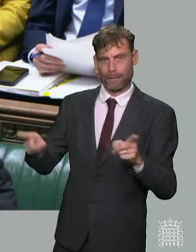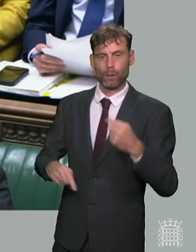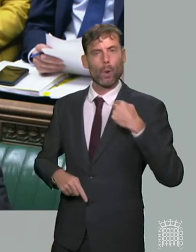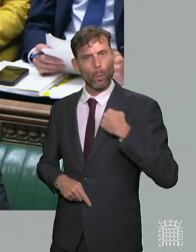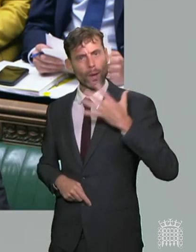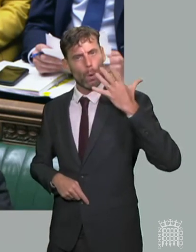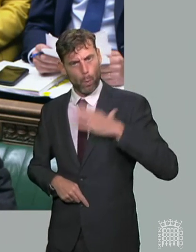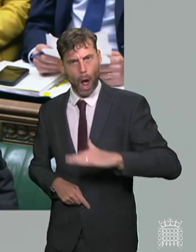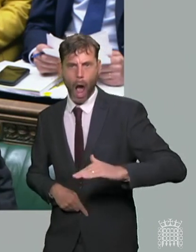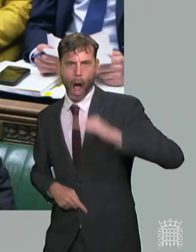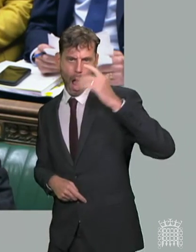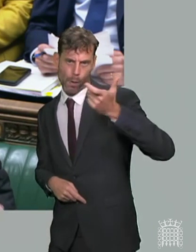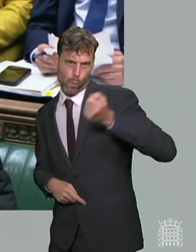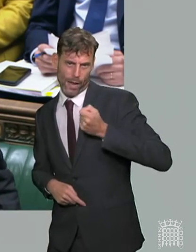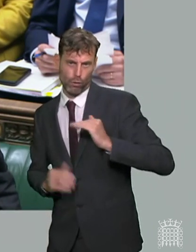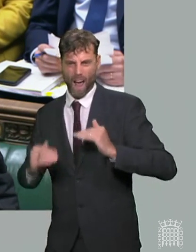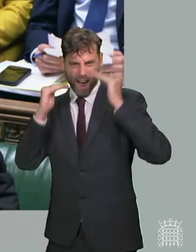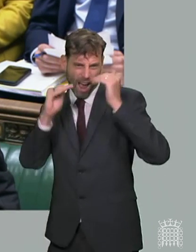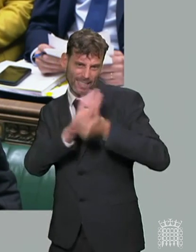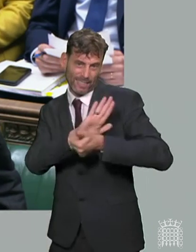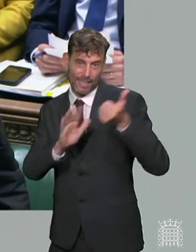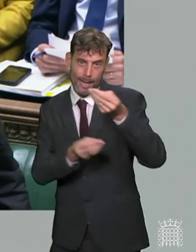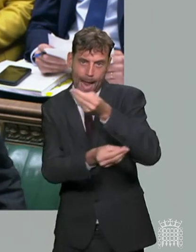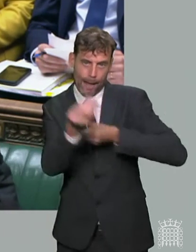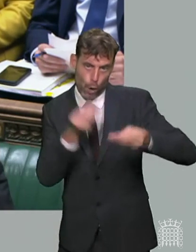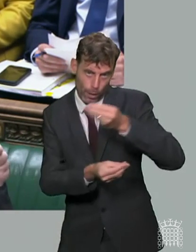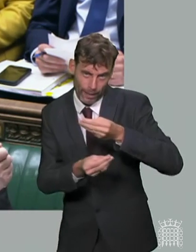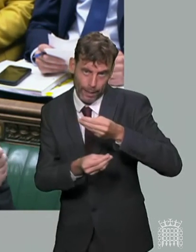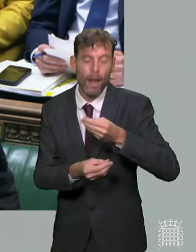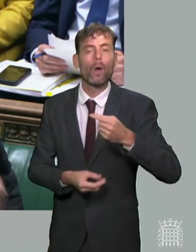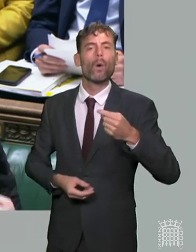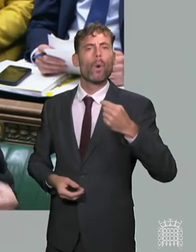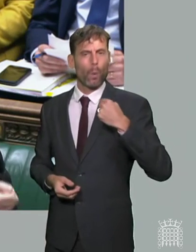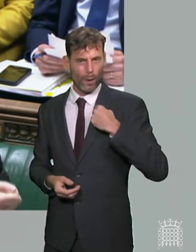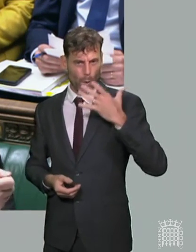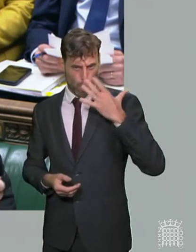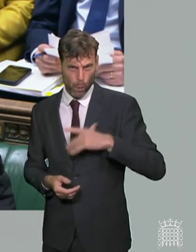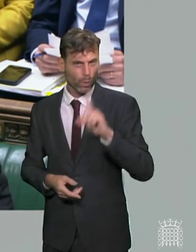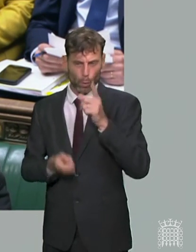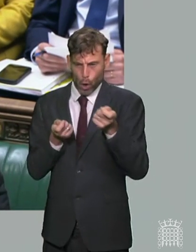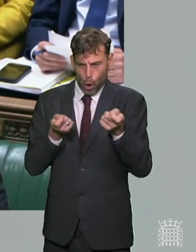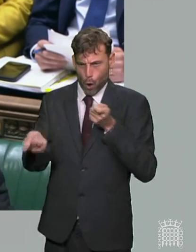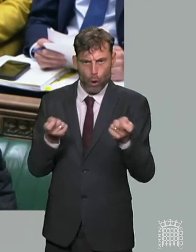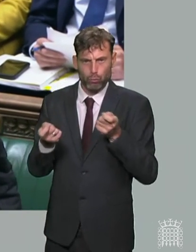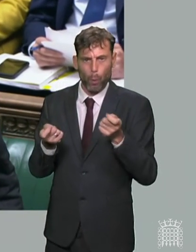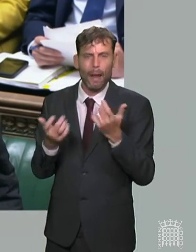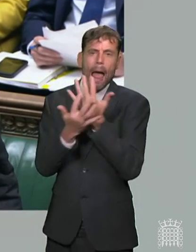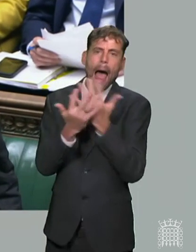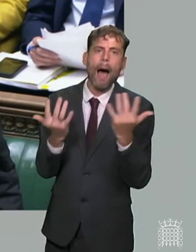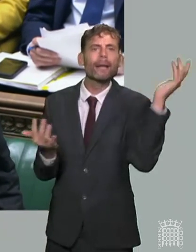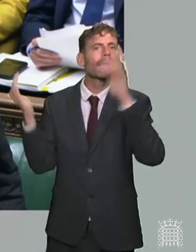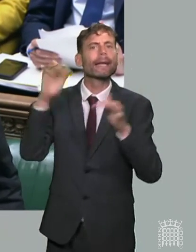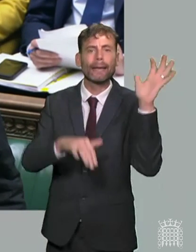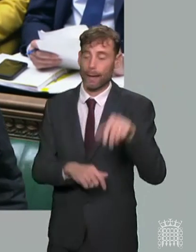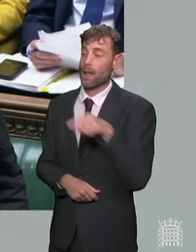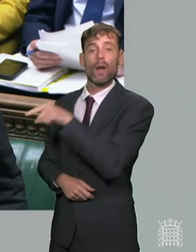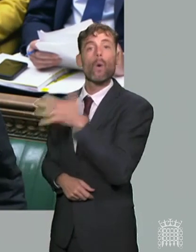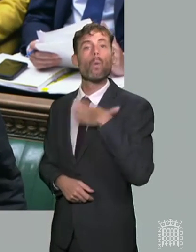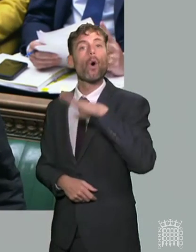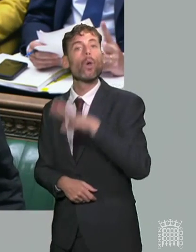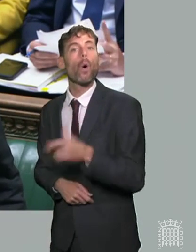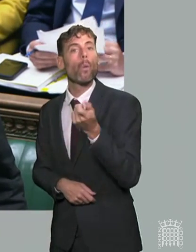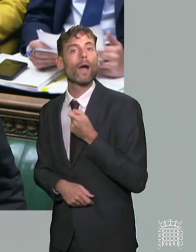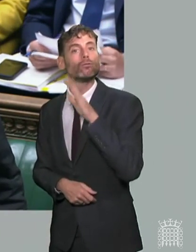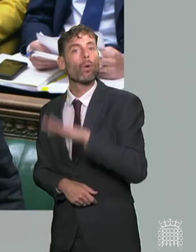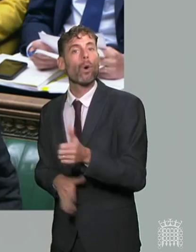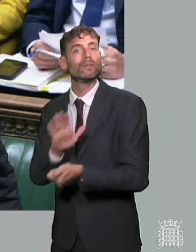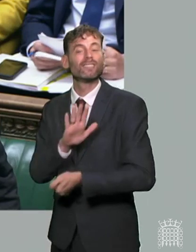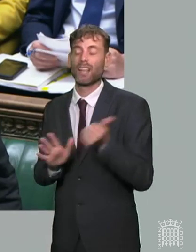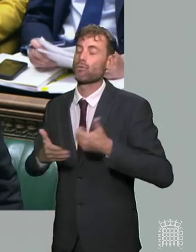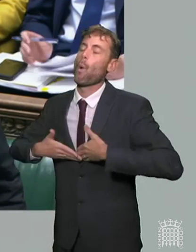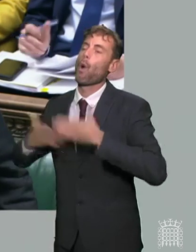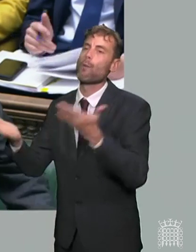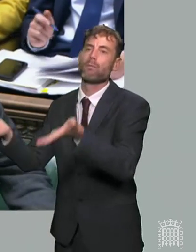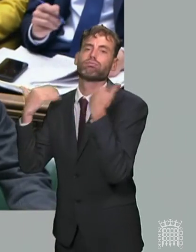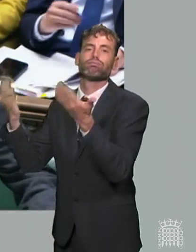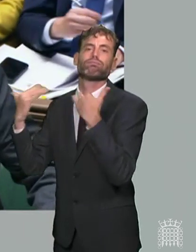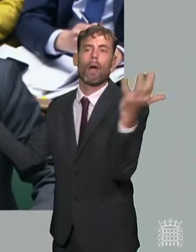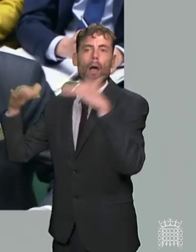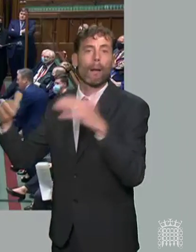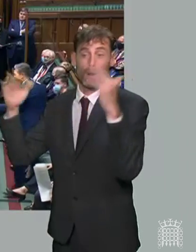We want a high-wage, high-skills economy with controlled immigration; what they want is low wages, low skills, and uncontrolled immigration.